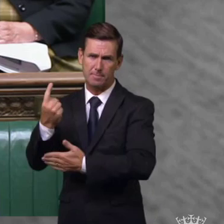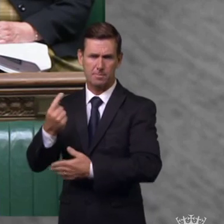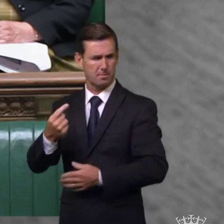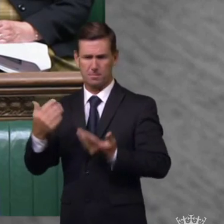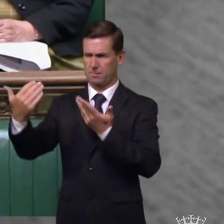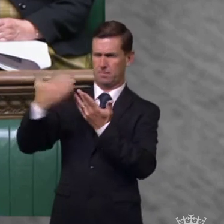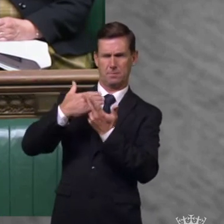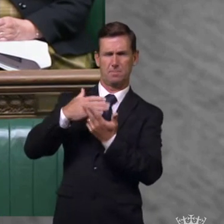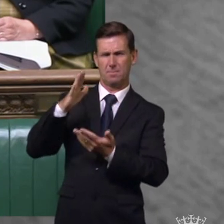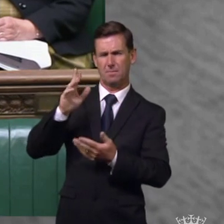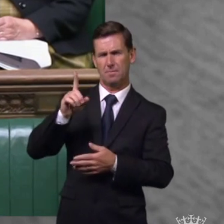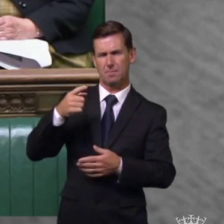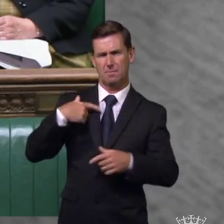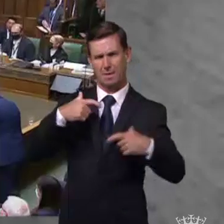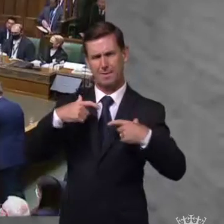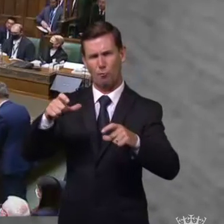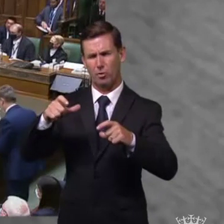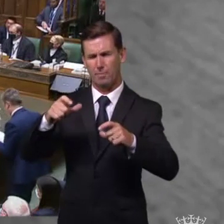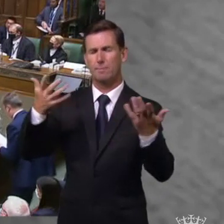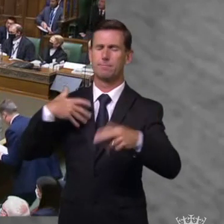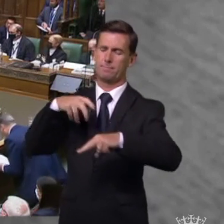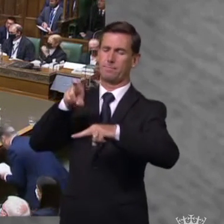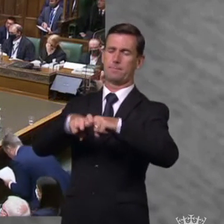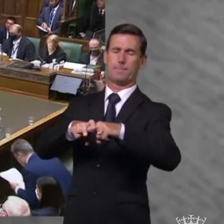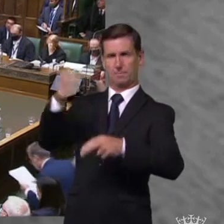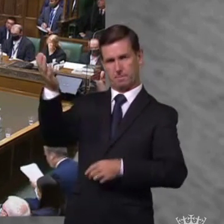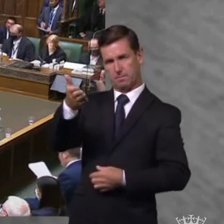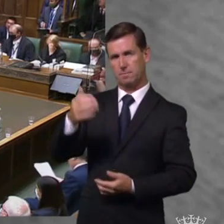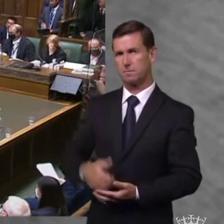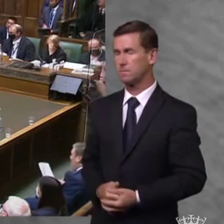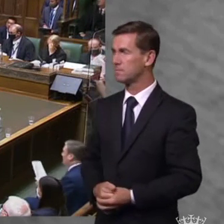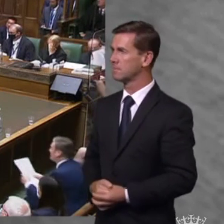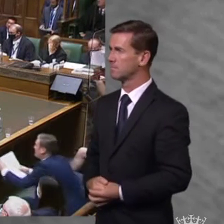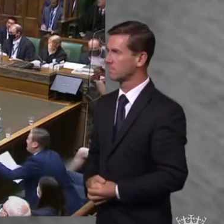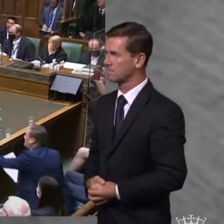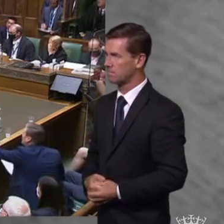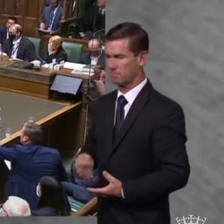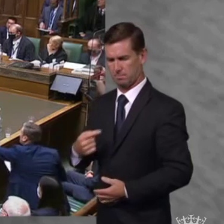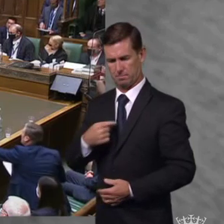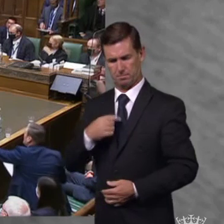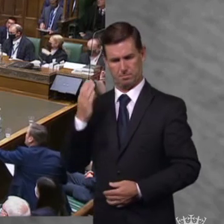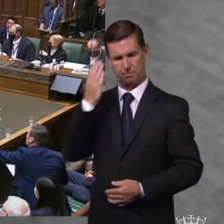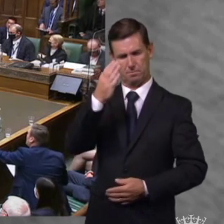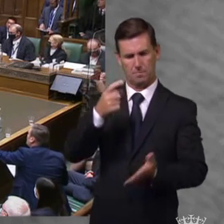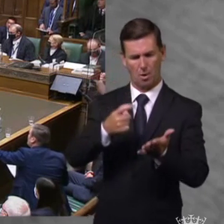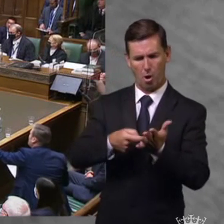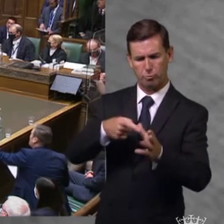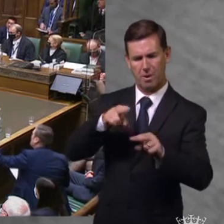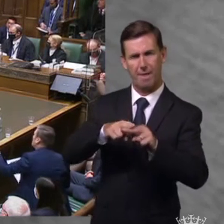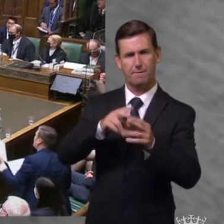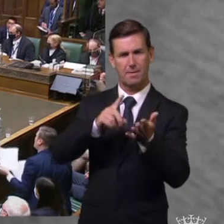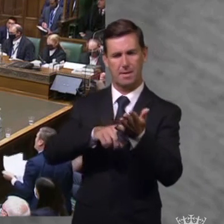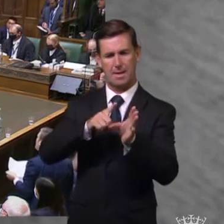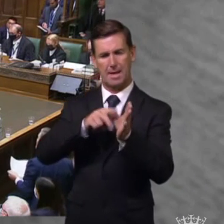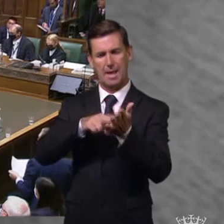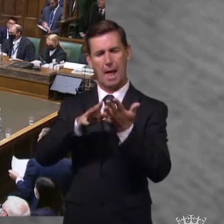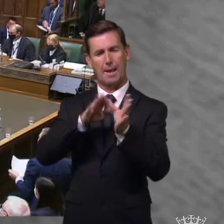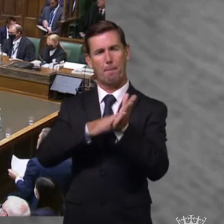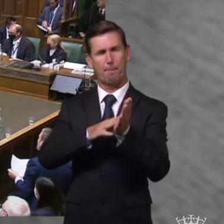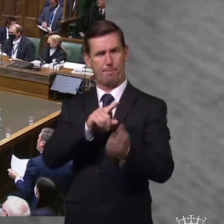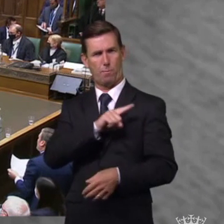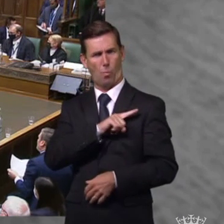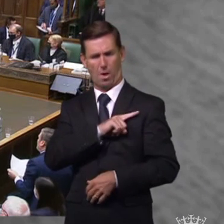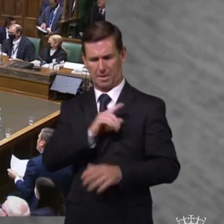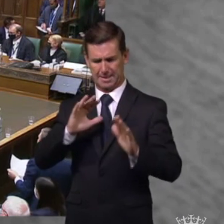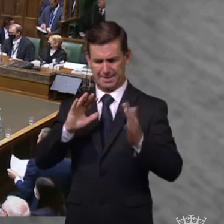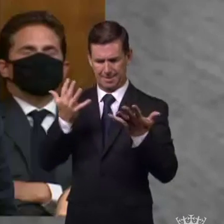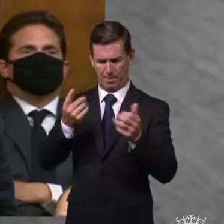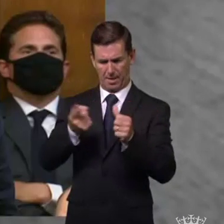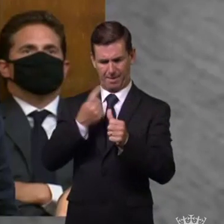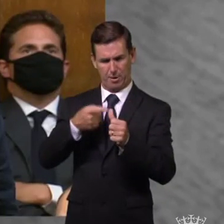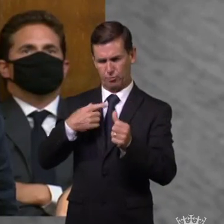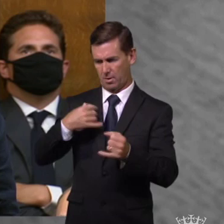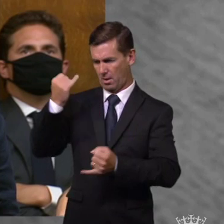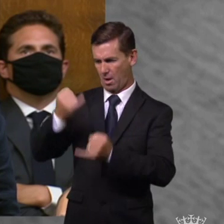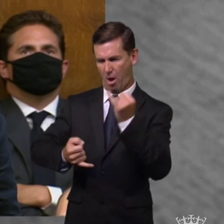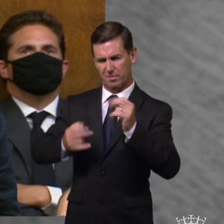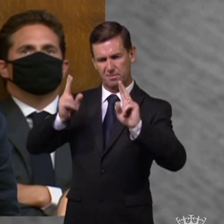Later today, I will attend the service at RAF Lyneham, outside Royal Wootton Bassett, to commemorate the 10th anniversary, which falls today, of the last repatriation through Bassett.